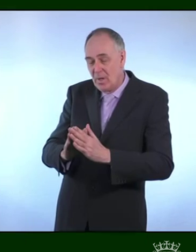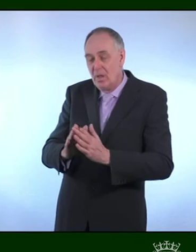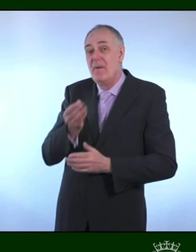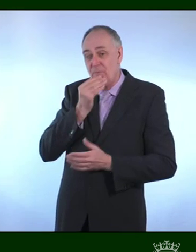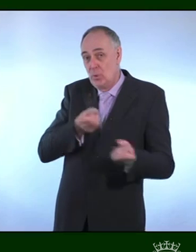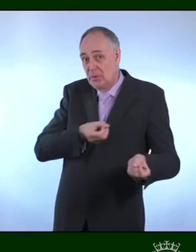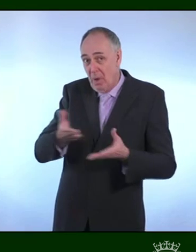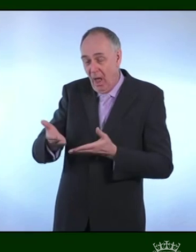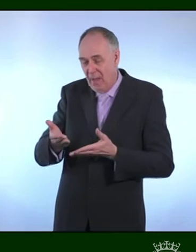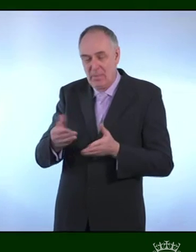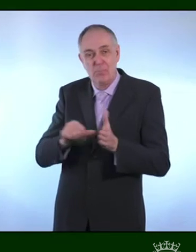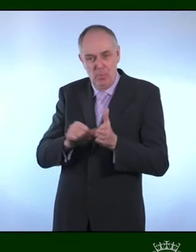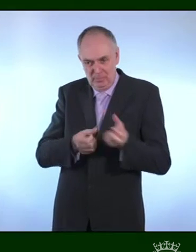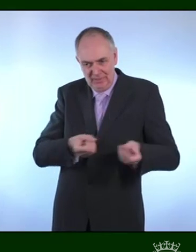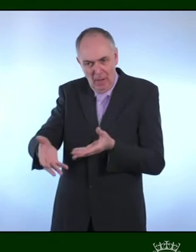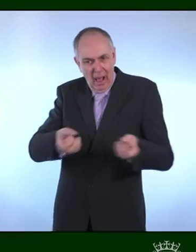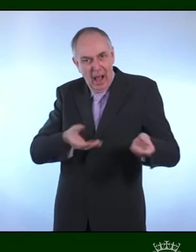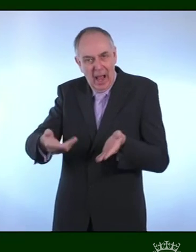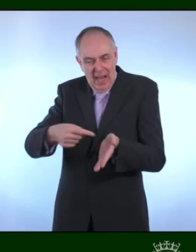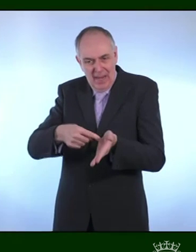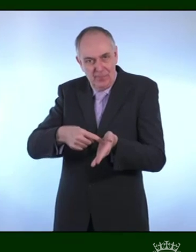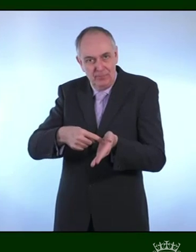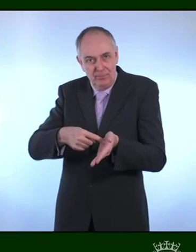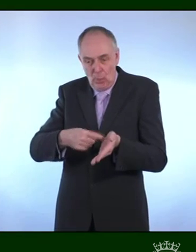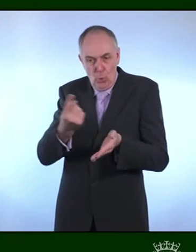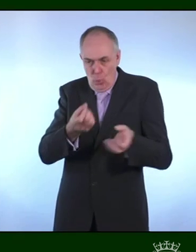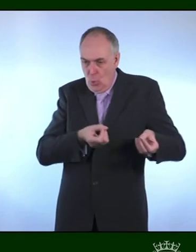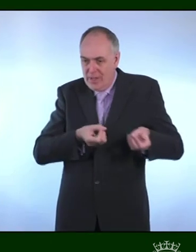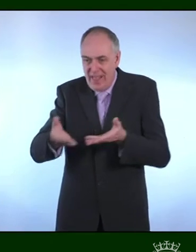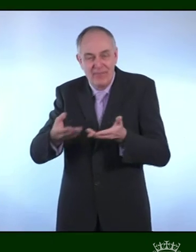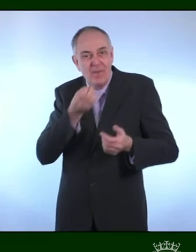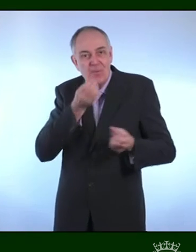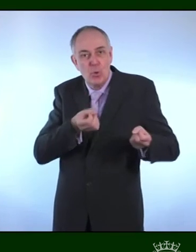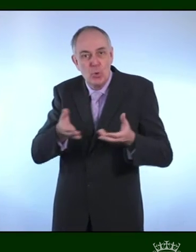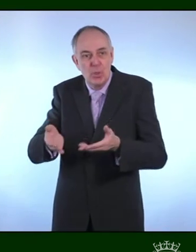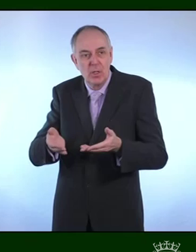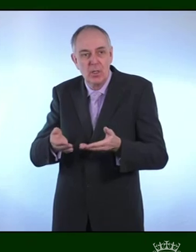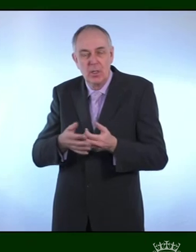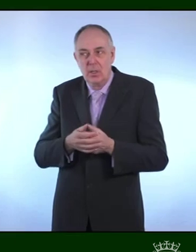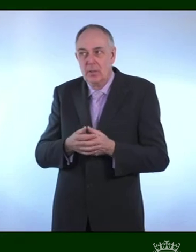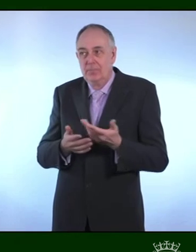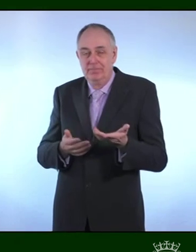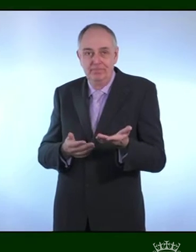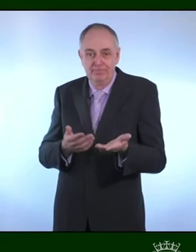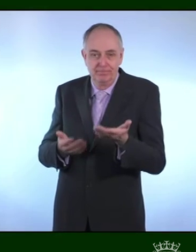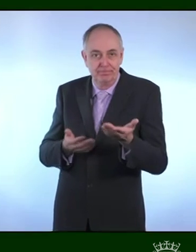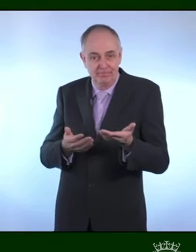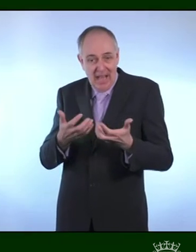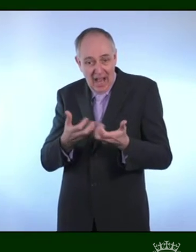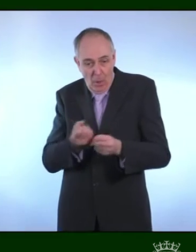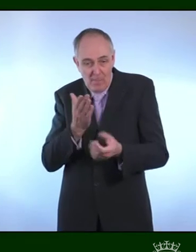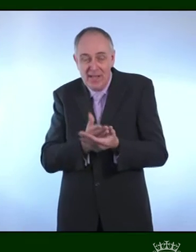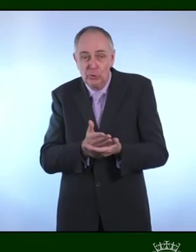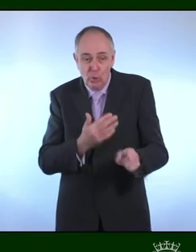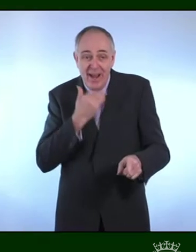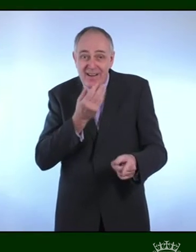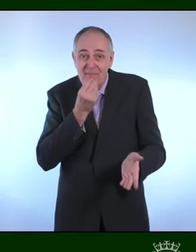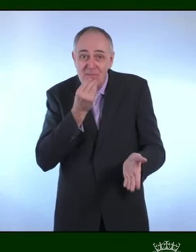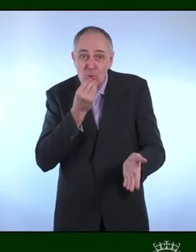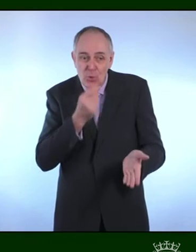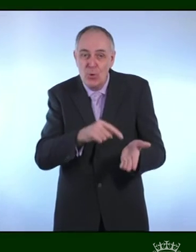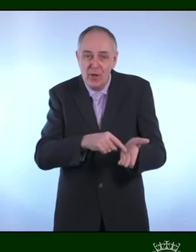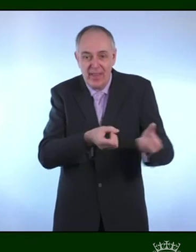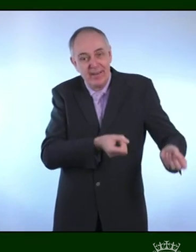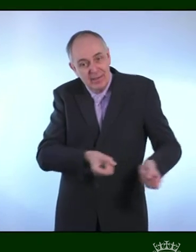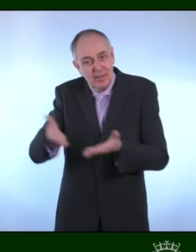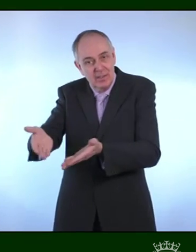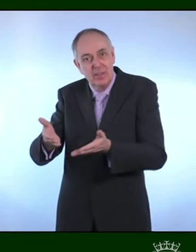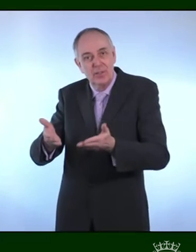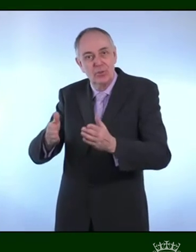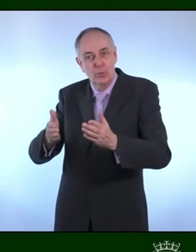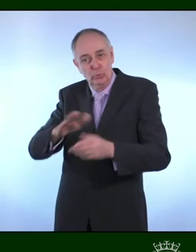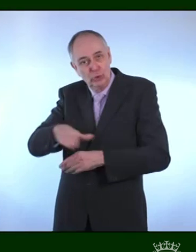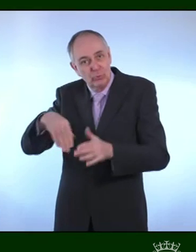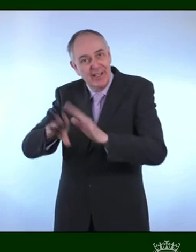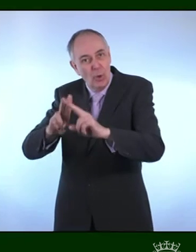How can we make sure that those providing those meals—including Andy Street at Feeding Bristol, to whom I pay tribute—can get hold of the food they need so that kids can get good, healthy food while they are at home?